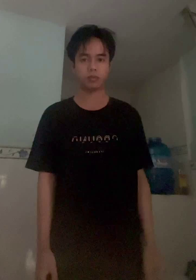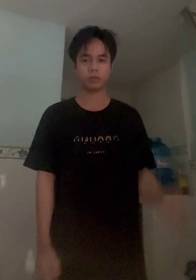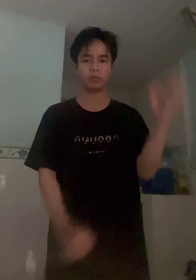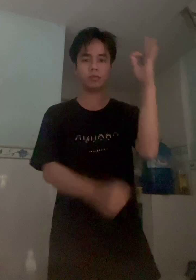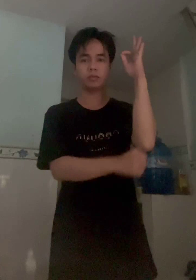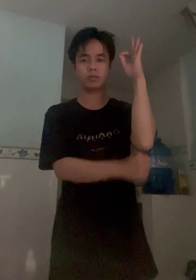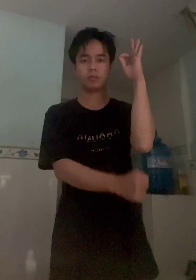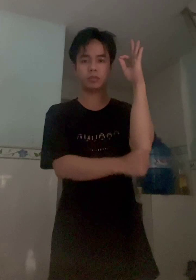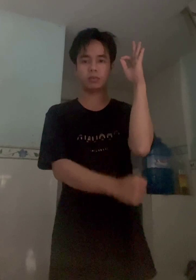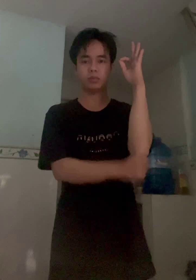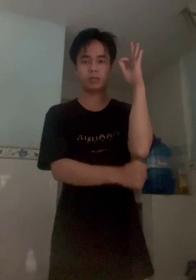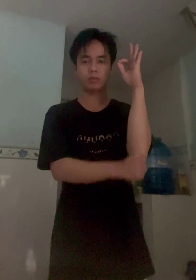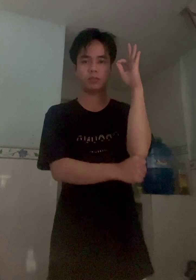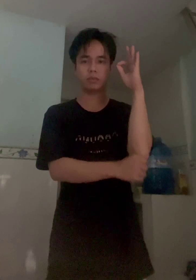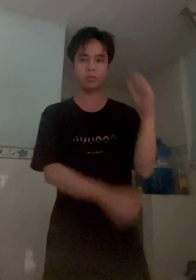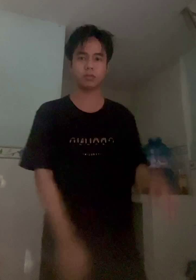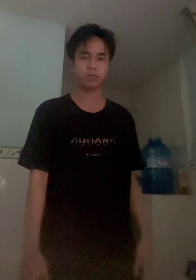buoi trua